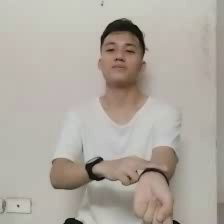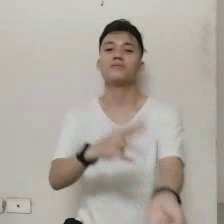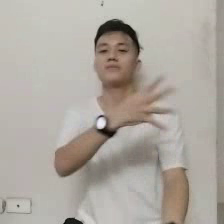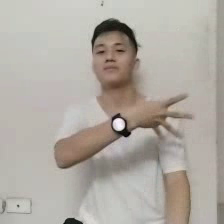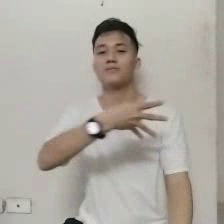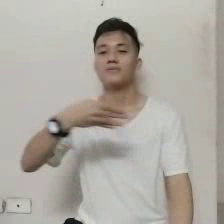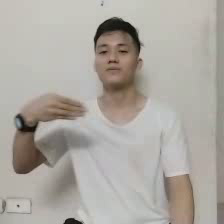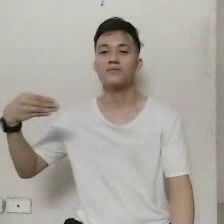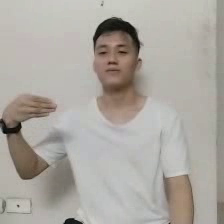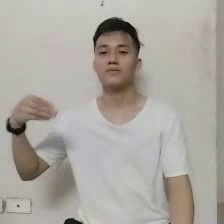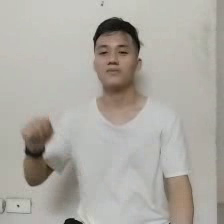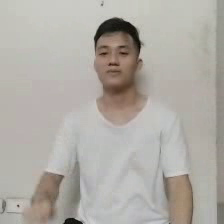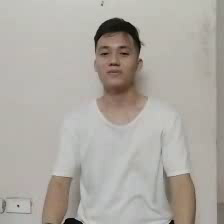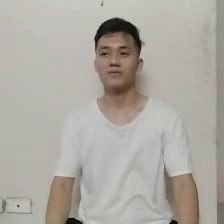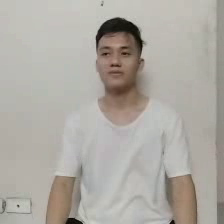Lây bệnh